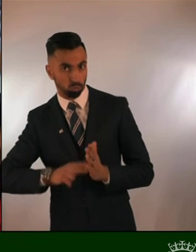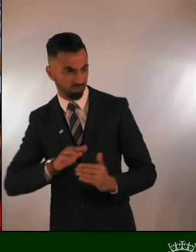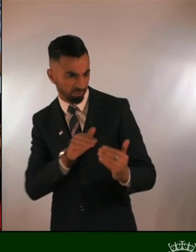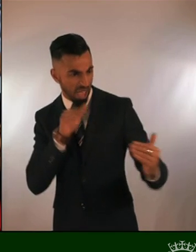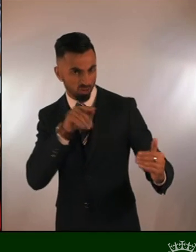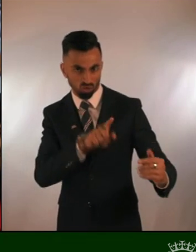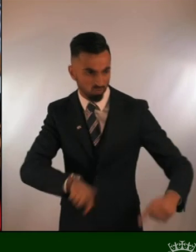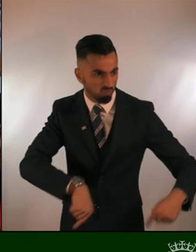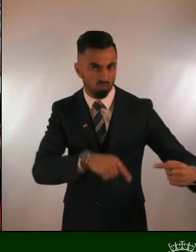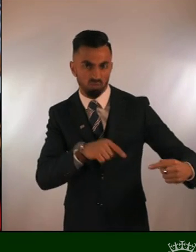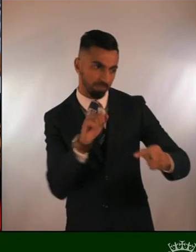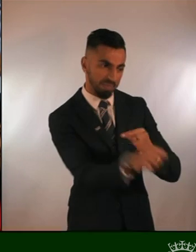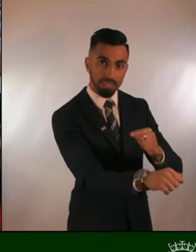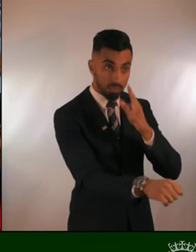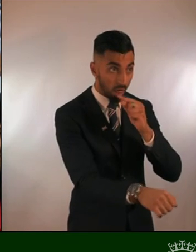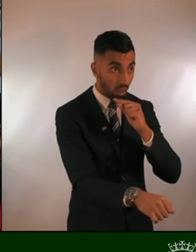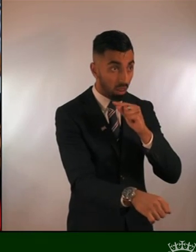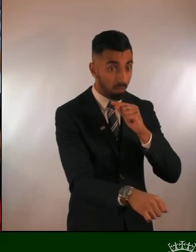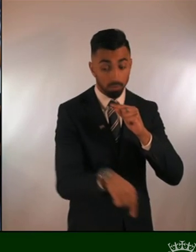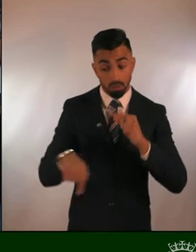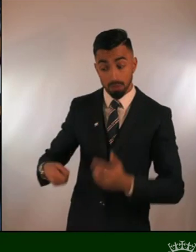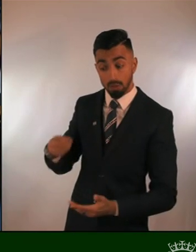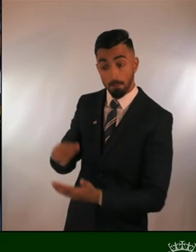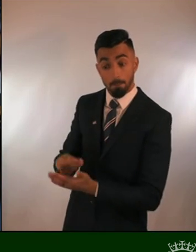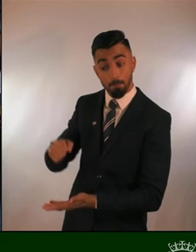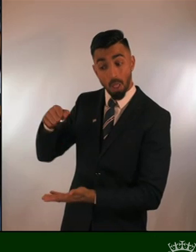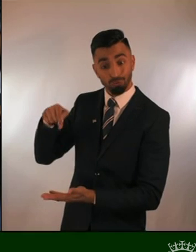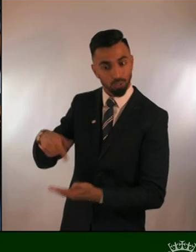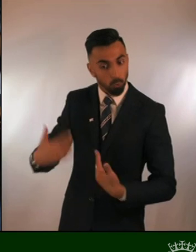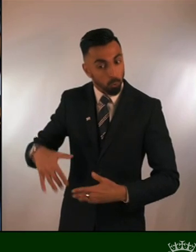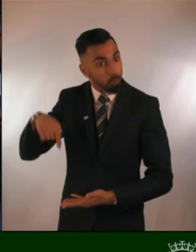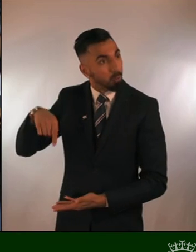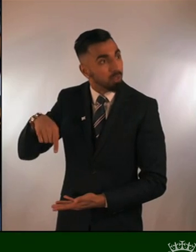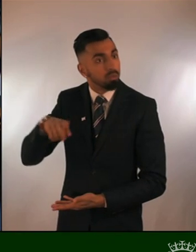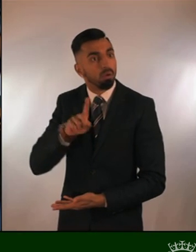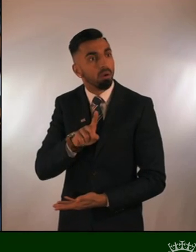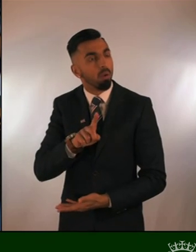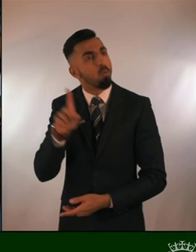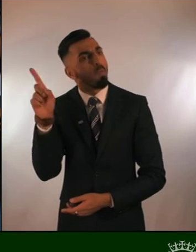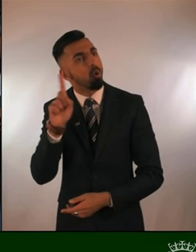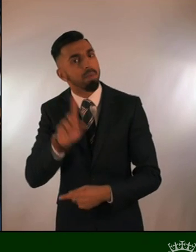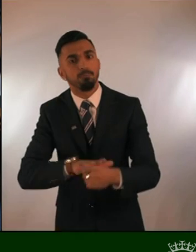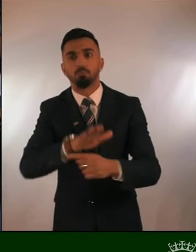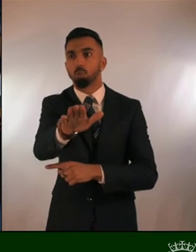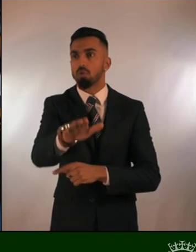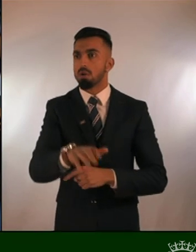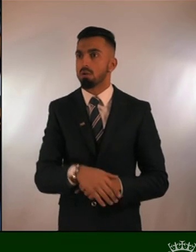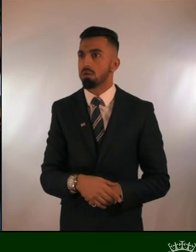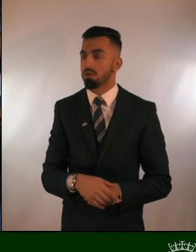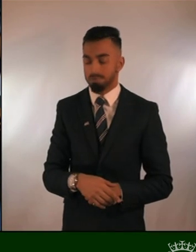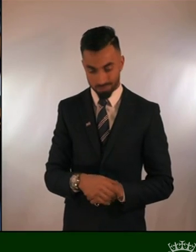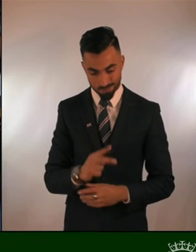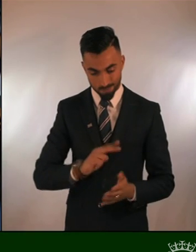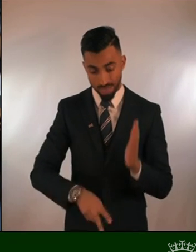It is a Budget that provides for security today, but let me now outline our plan for prosperity tomorrow.